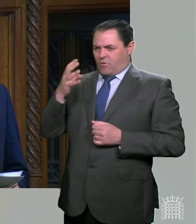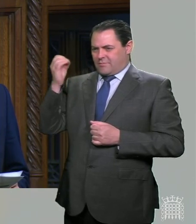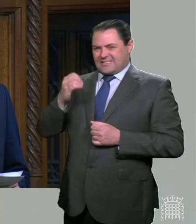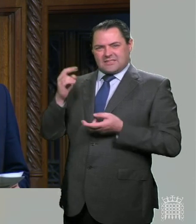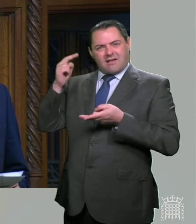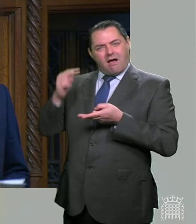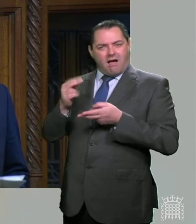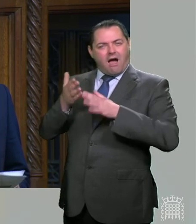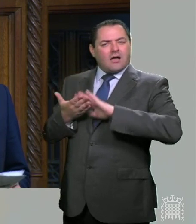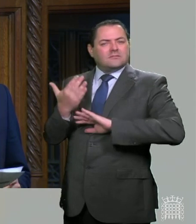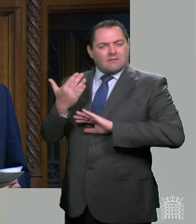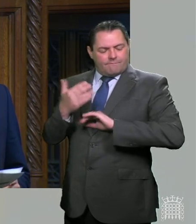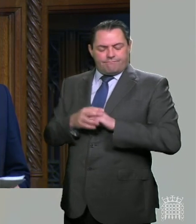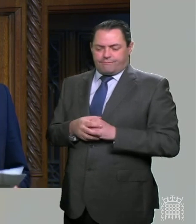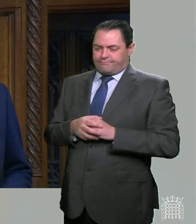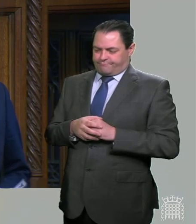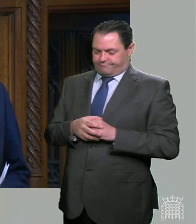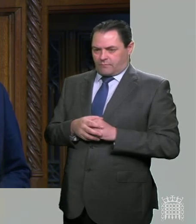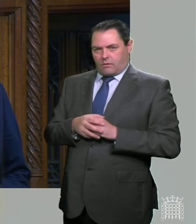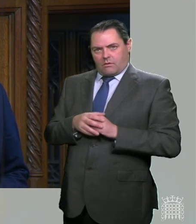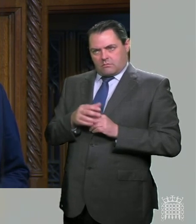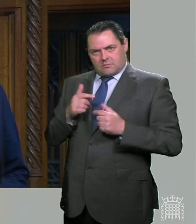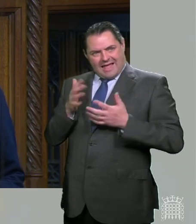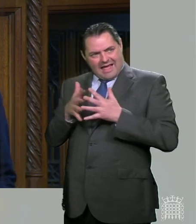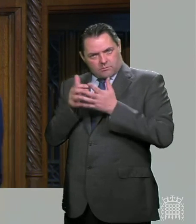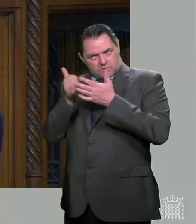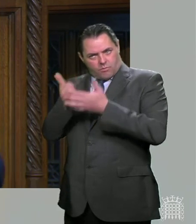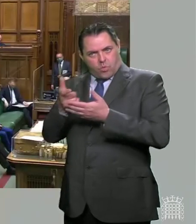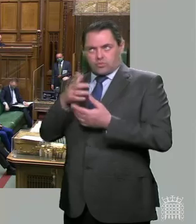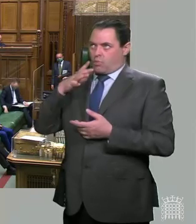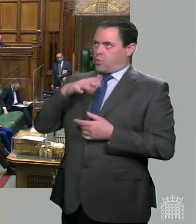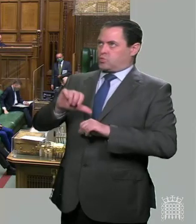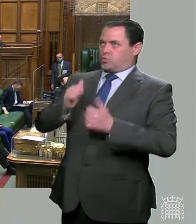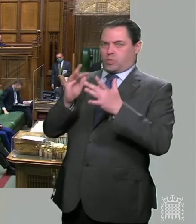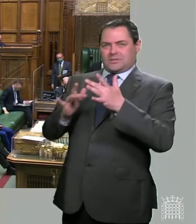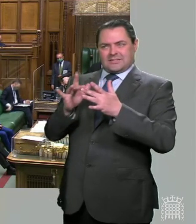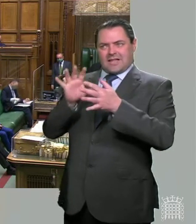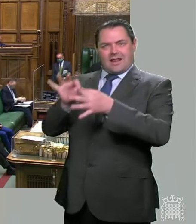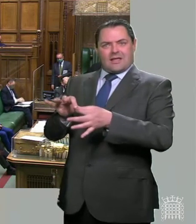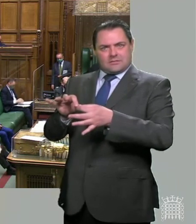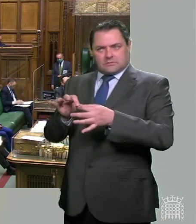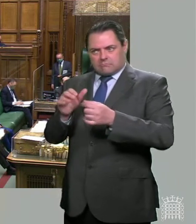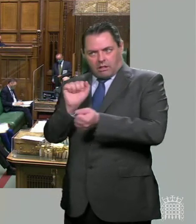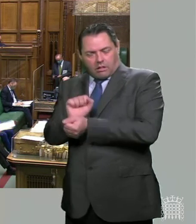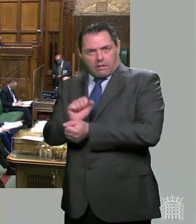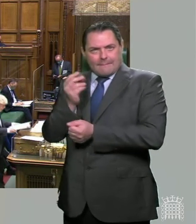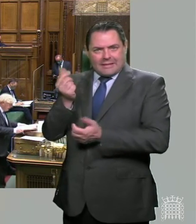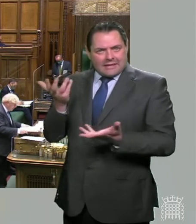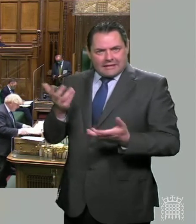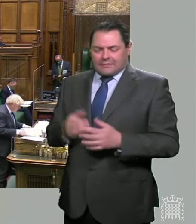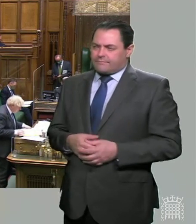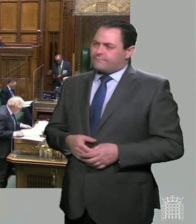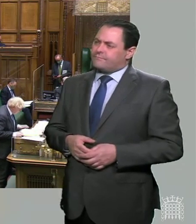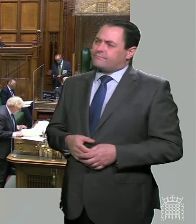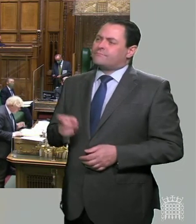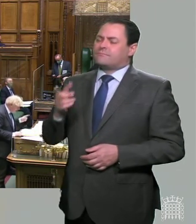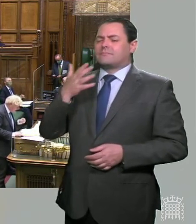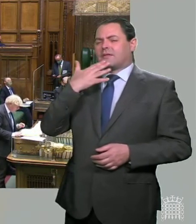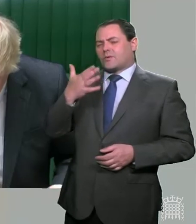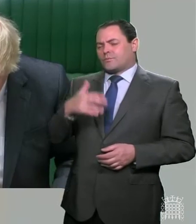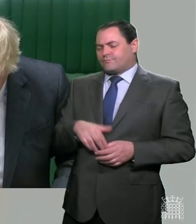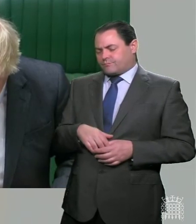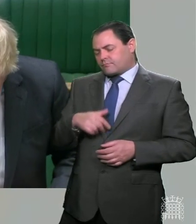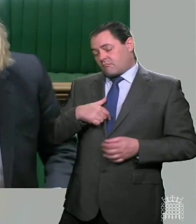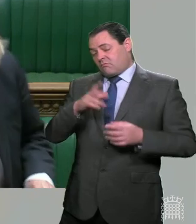What can my right honourable Friend do to assist my constituents who are stuck in this position?